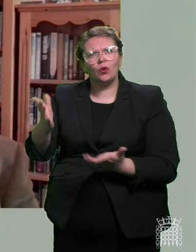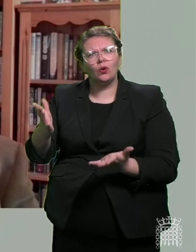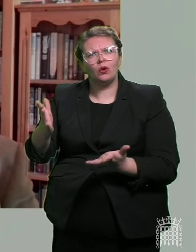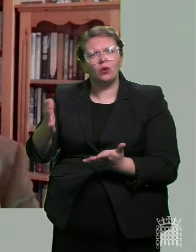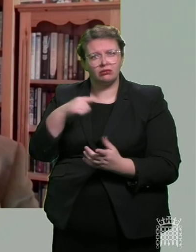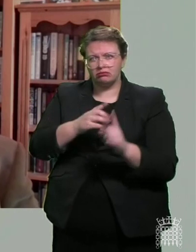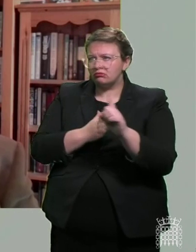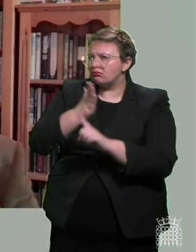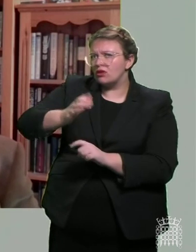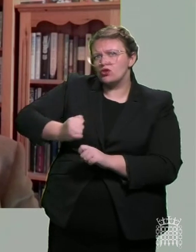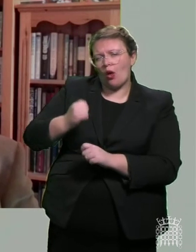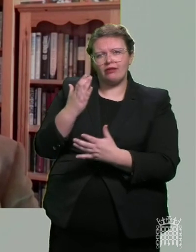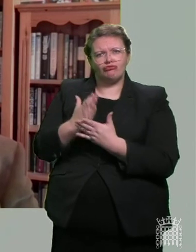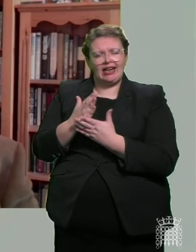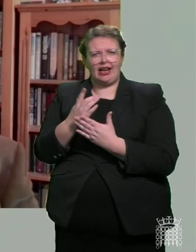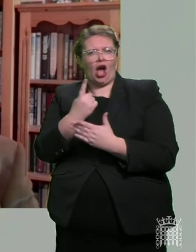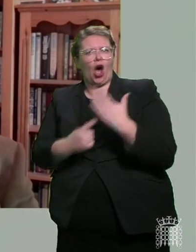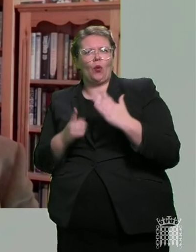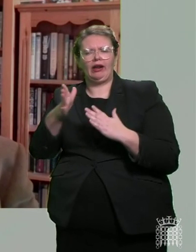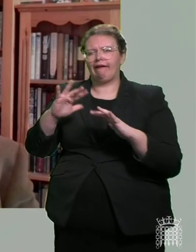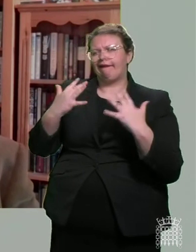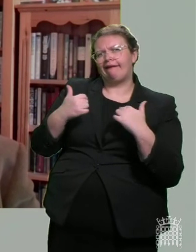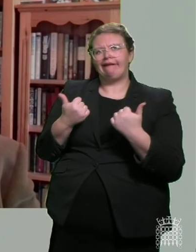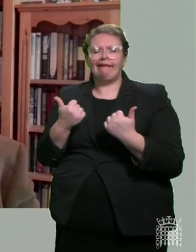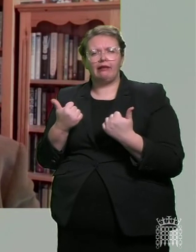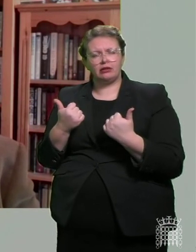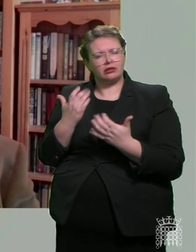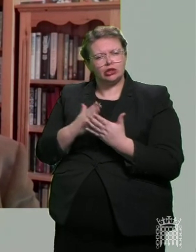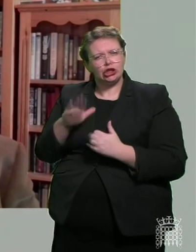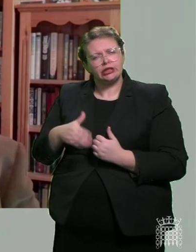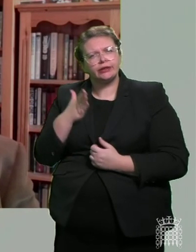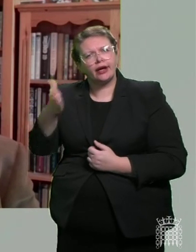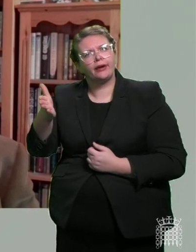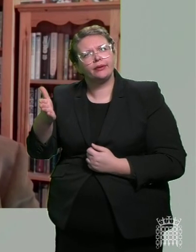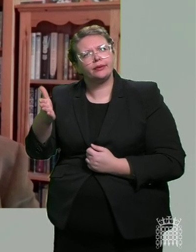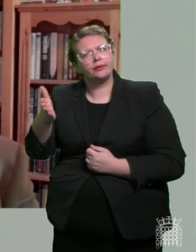Take, for example, Will Martin. He is a doctor who has a flat in Sheffield.